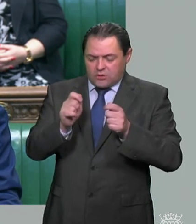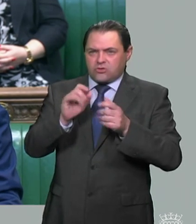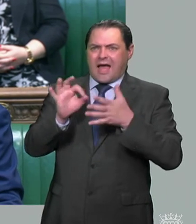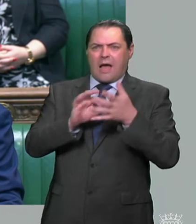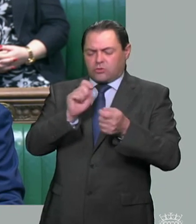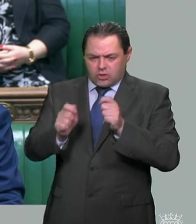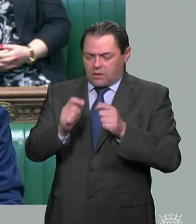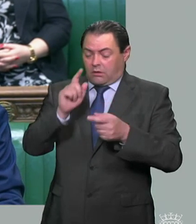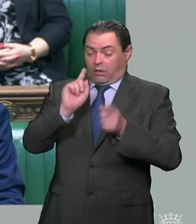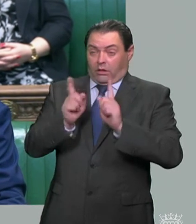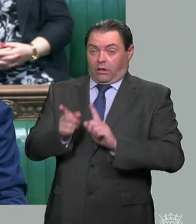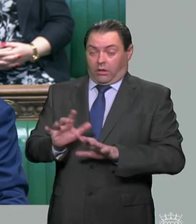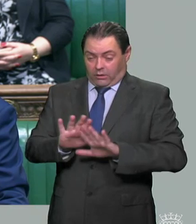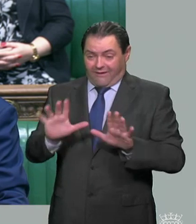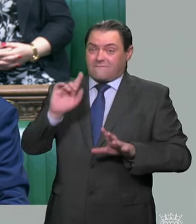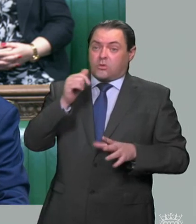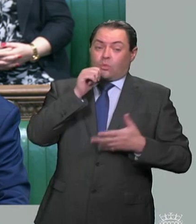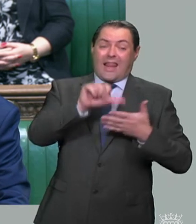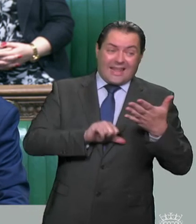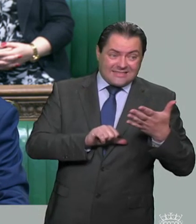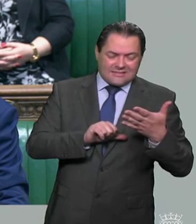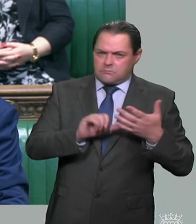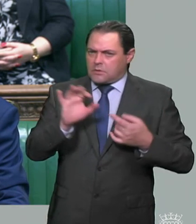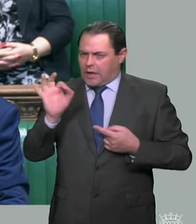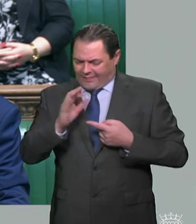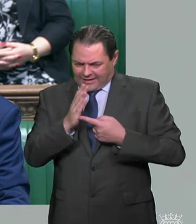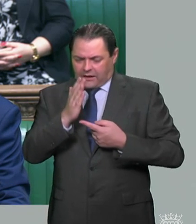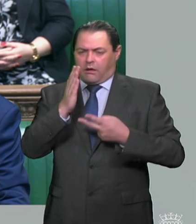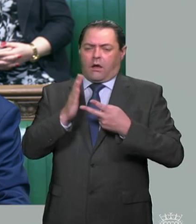First, there was going to be a list, then there wasn’t.